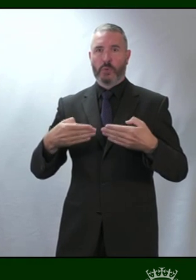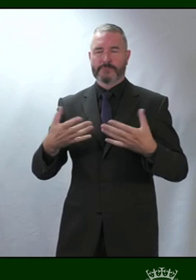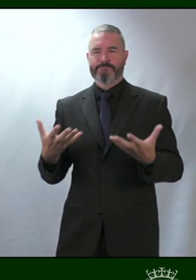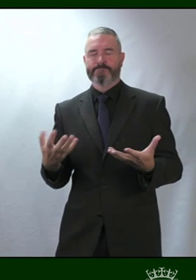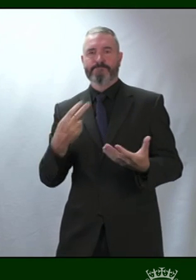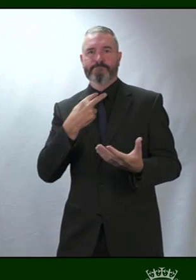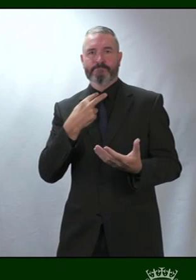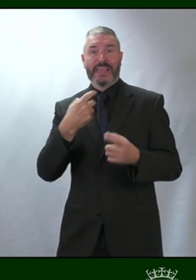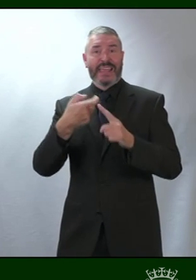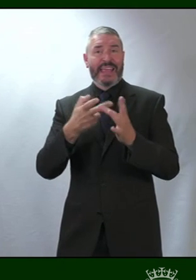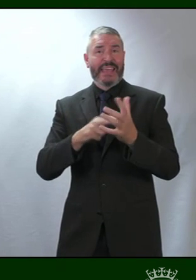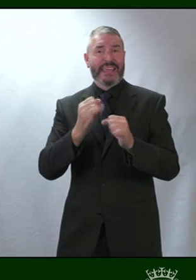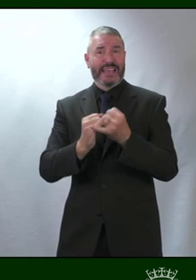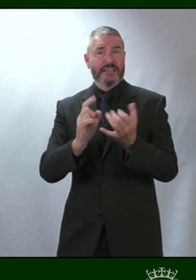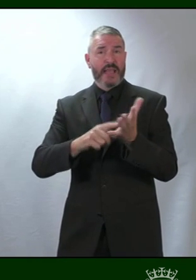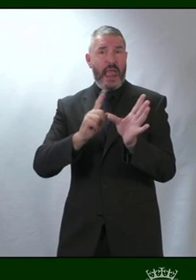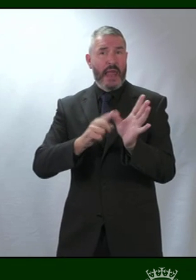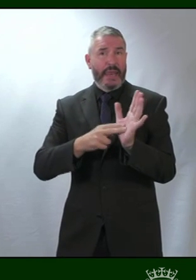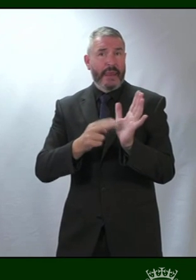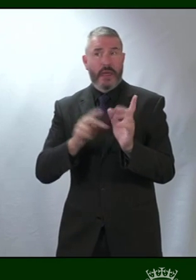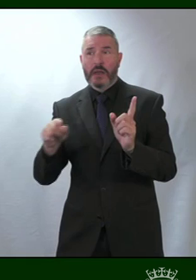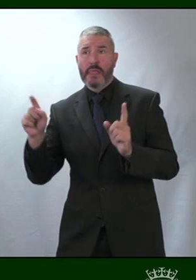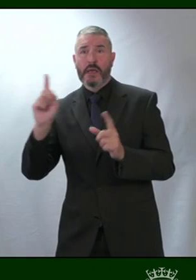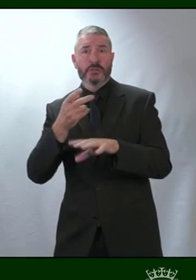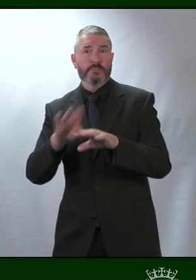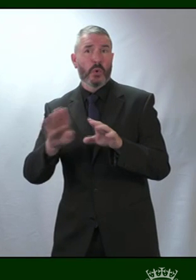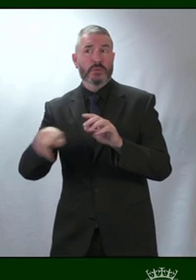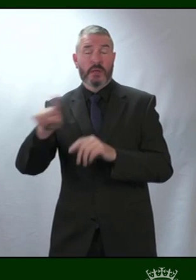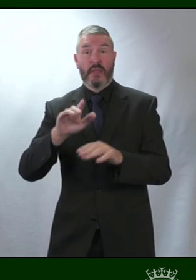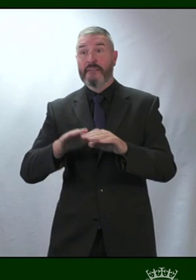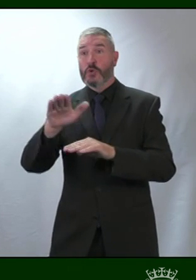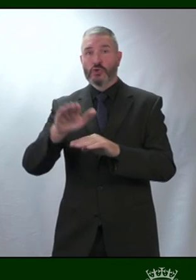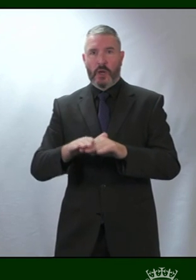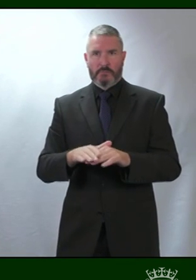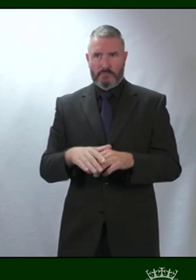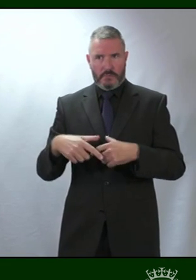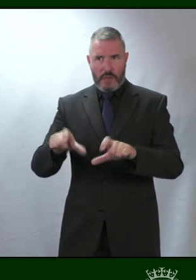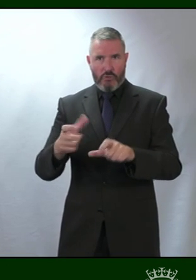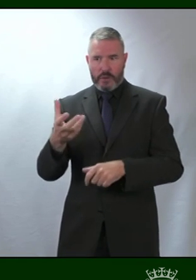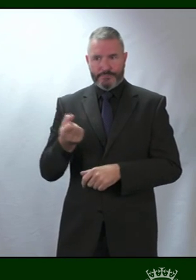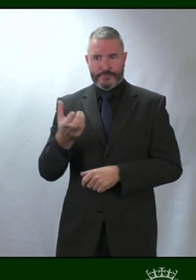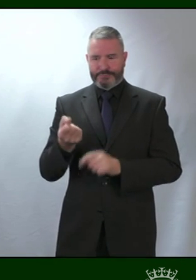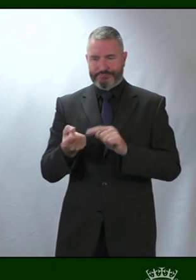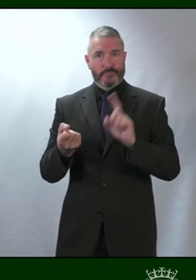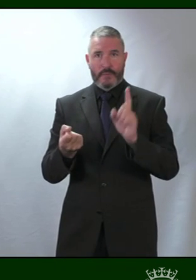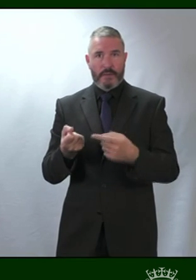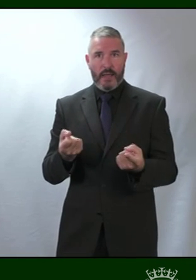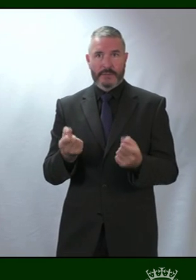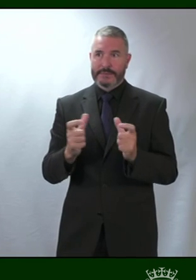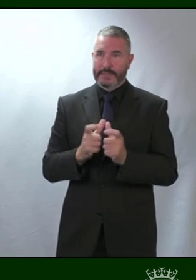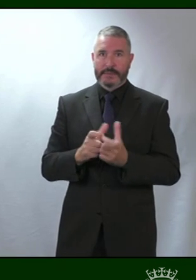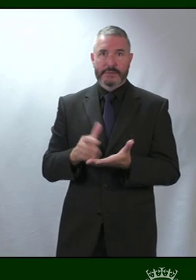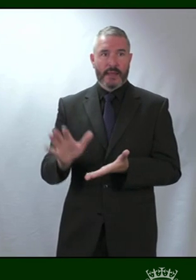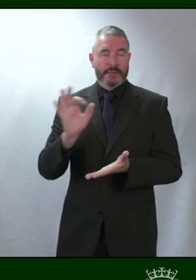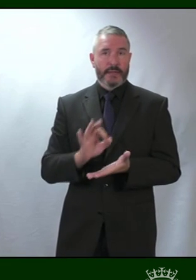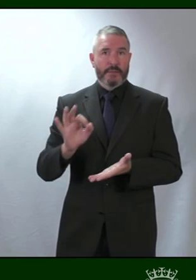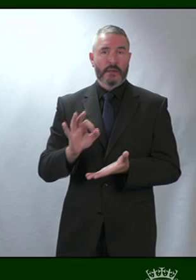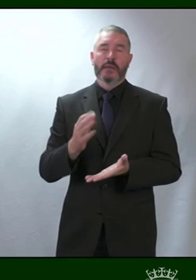With King’s Lynn Town, Mansfield and many other clubs and sports facing a real threat to their viability, with no fans coming into the grounds, will my right hon.